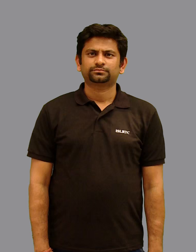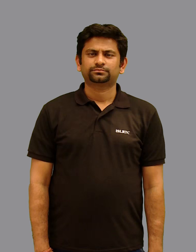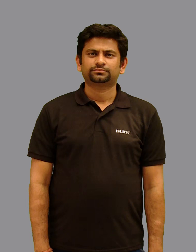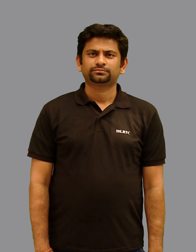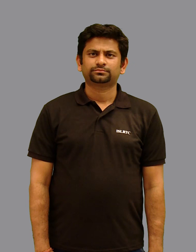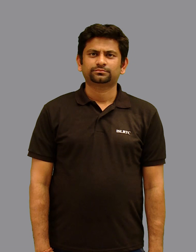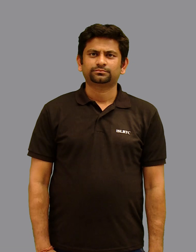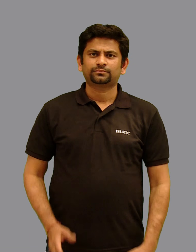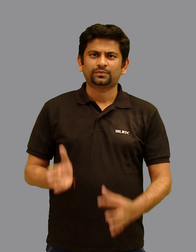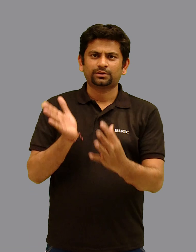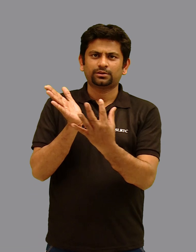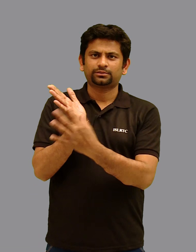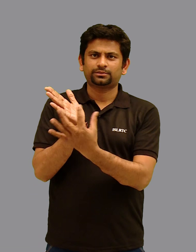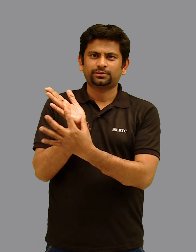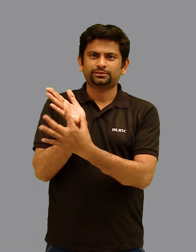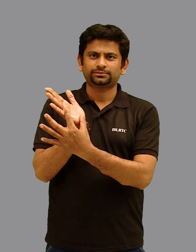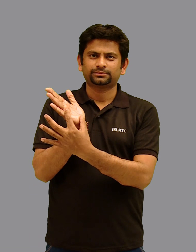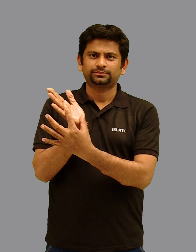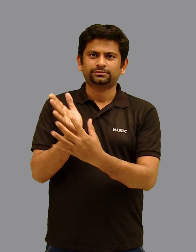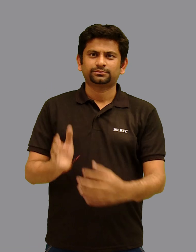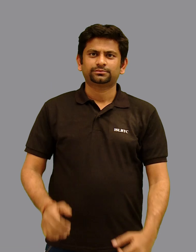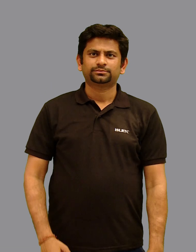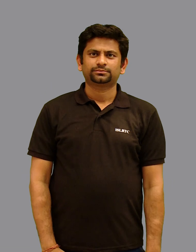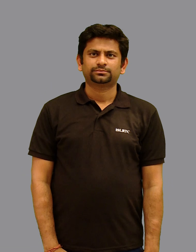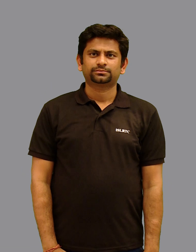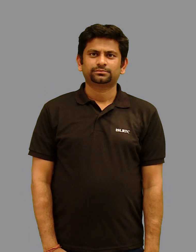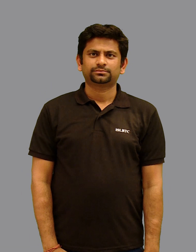Address